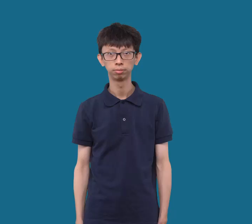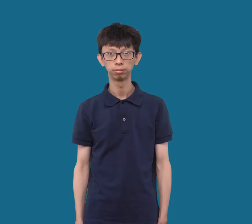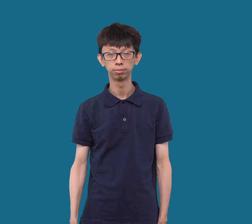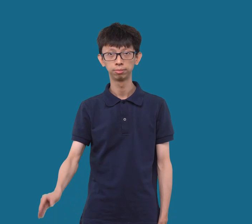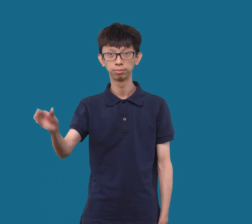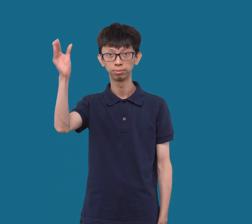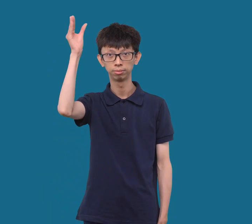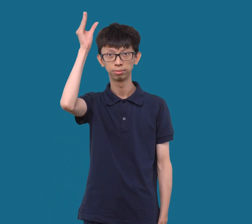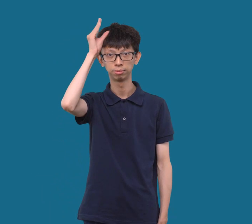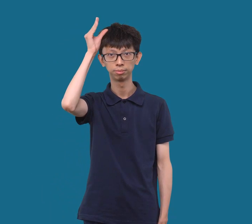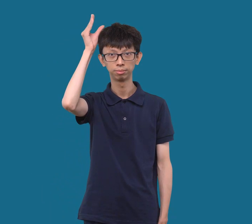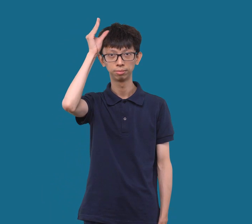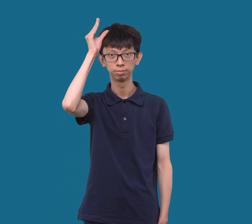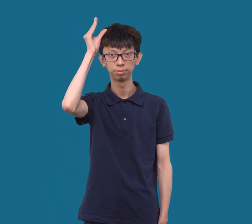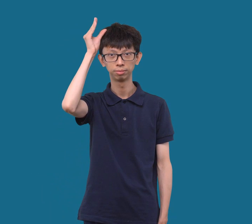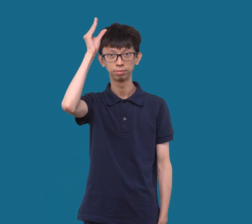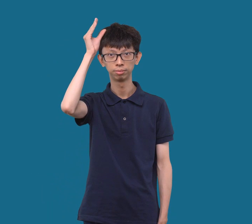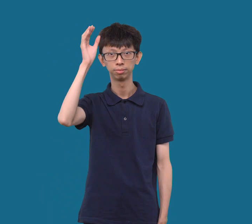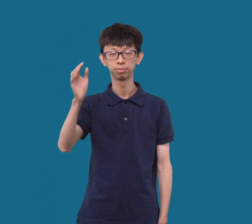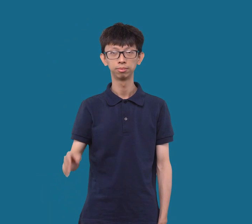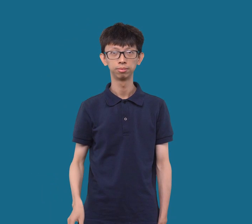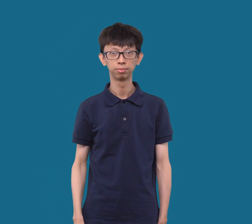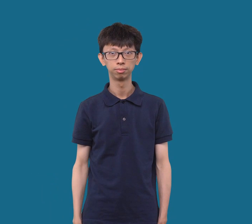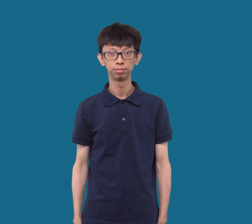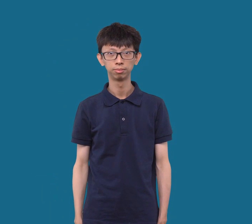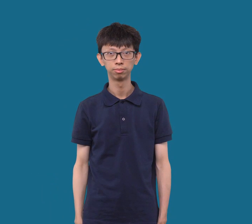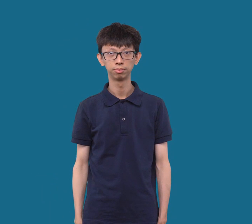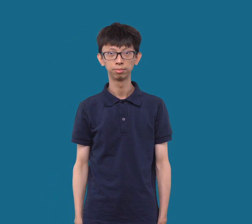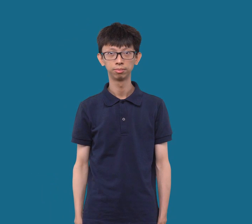I-rắc (nước I-rắc)